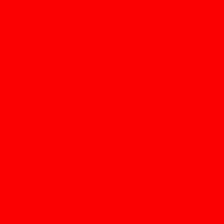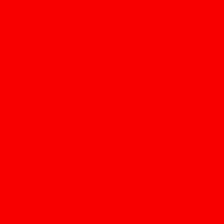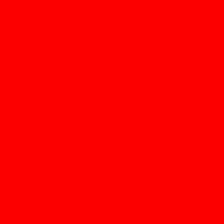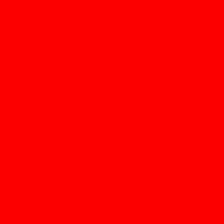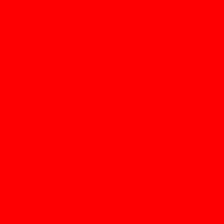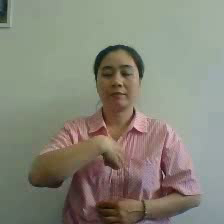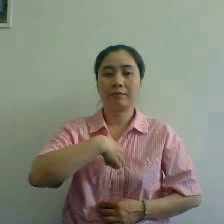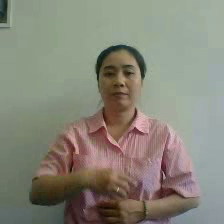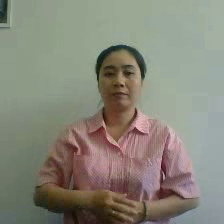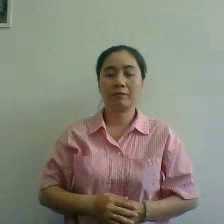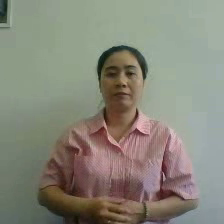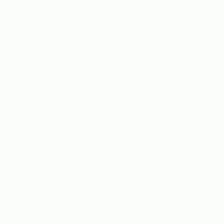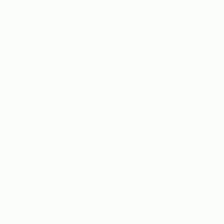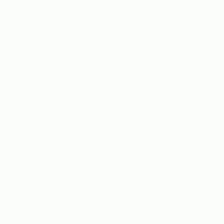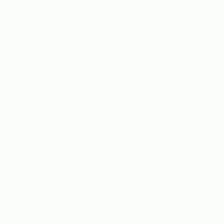Tôi